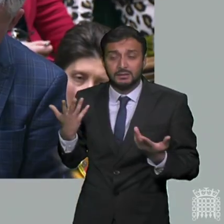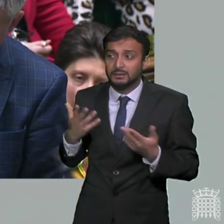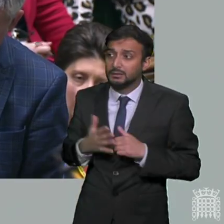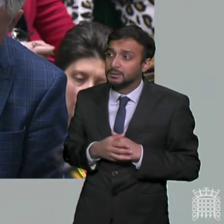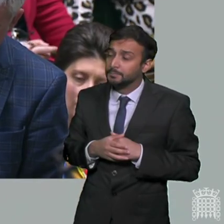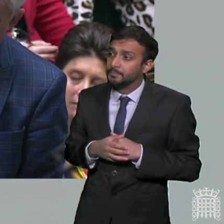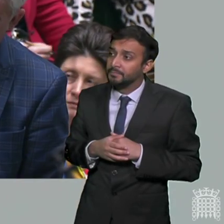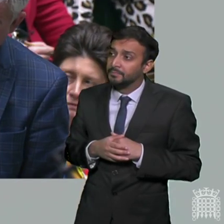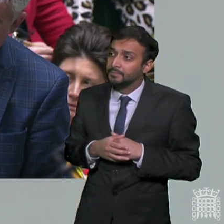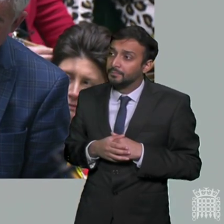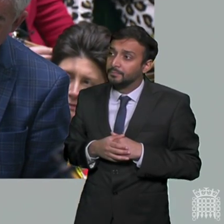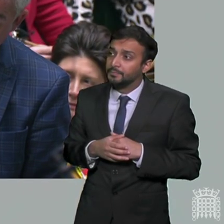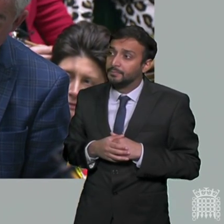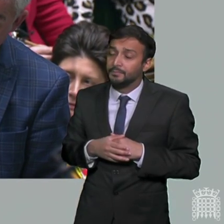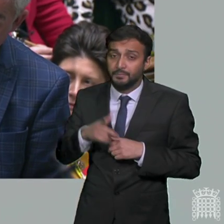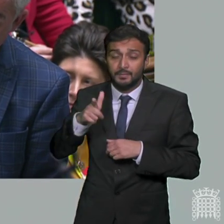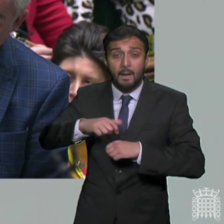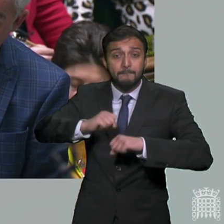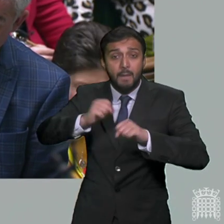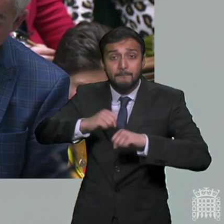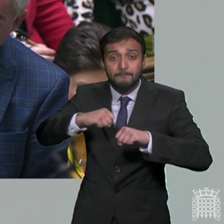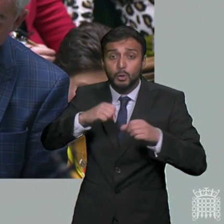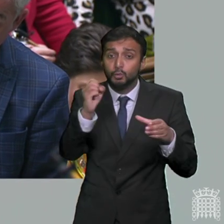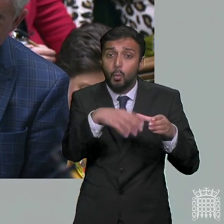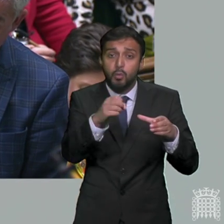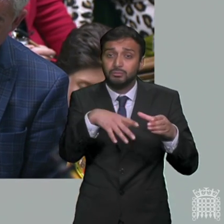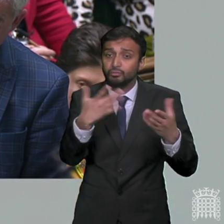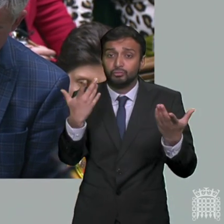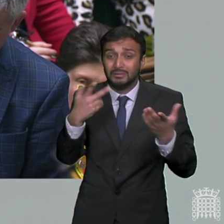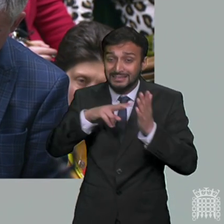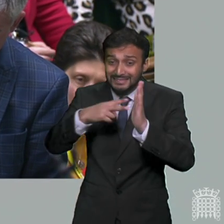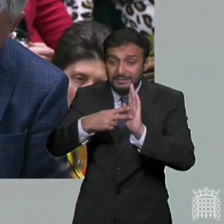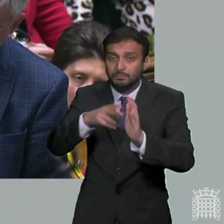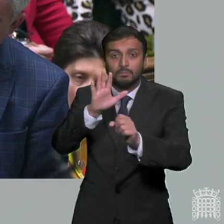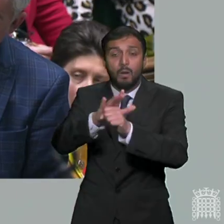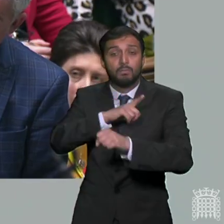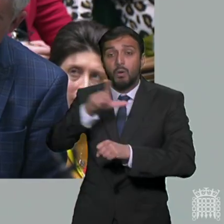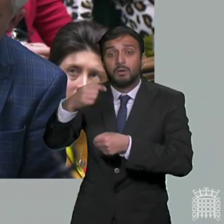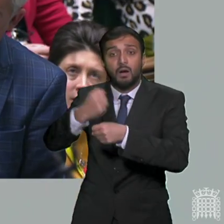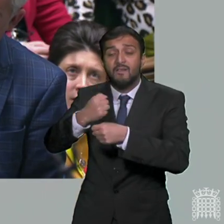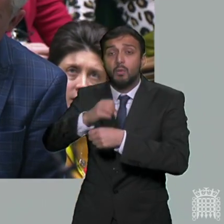Pump storage hydro schemes have been blocked because the UK Government will not discuss a pricing mechanism.